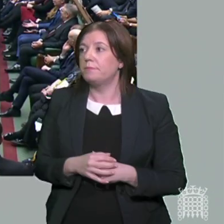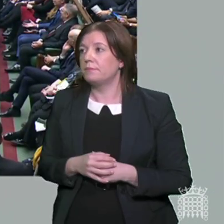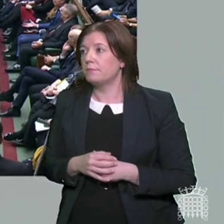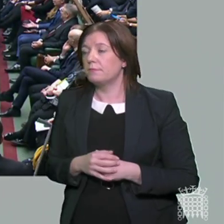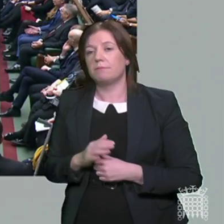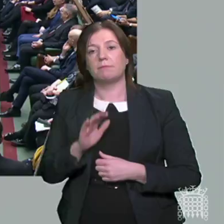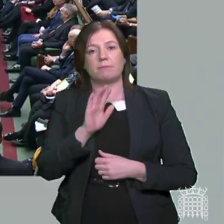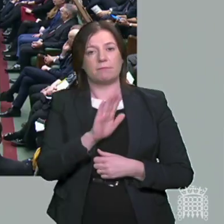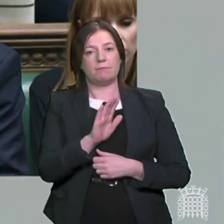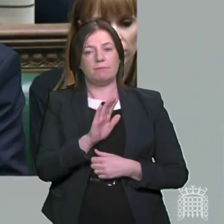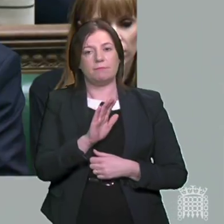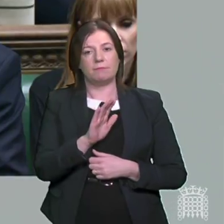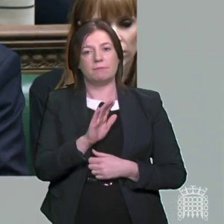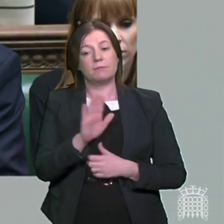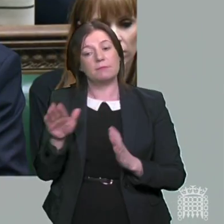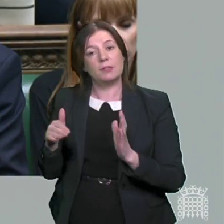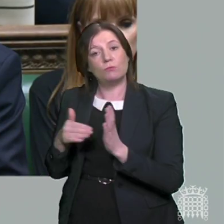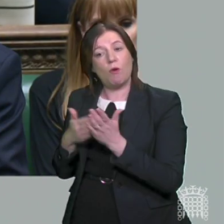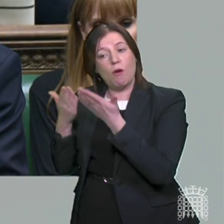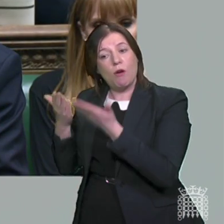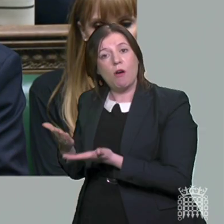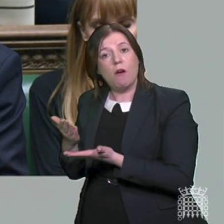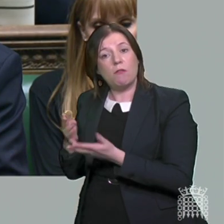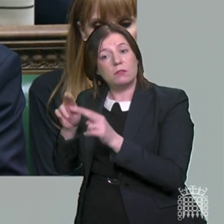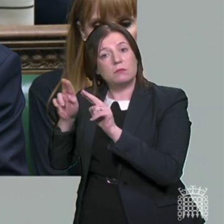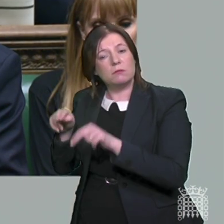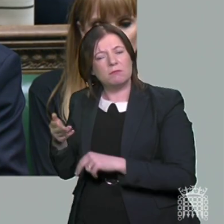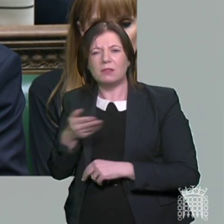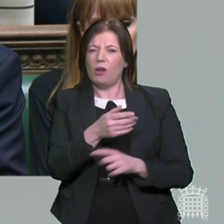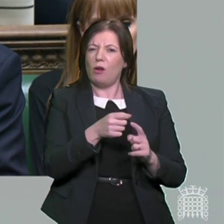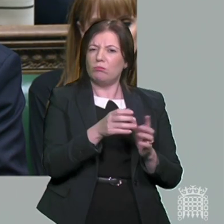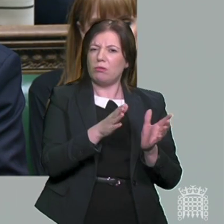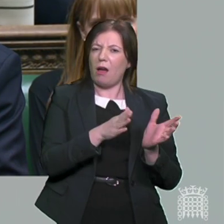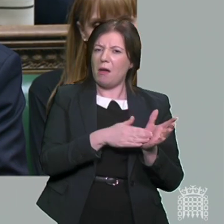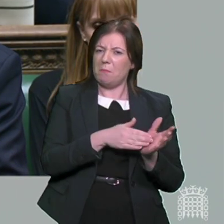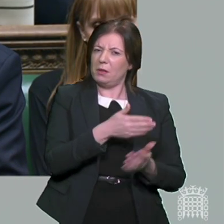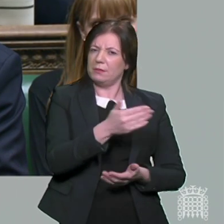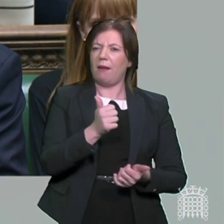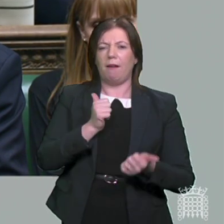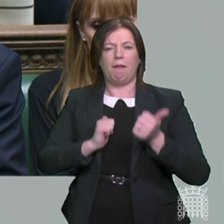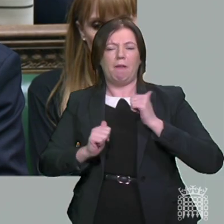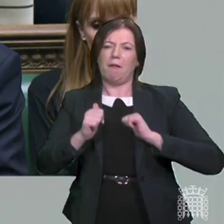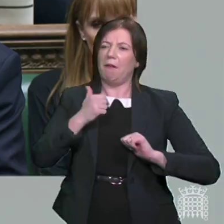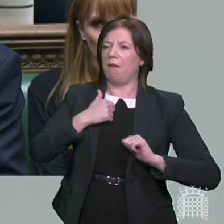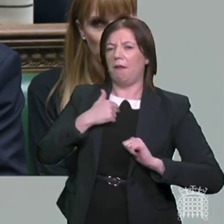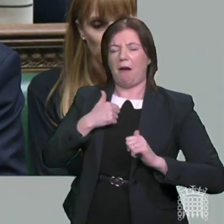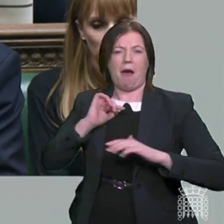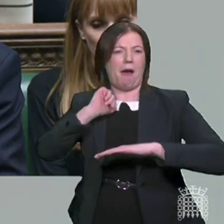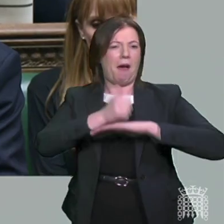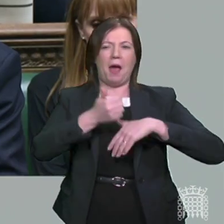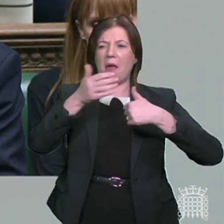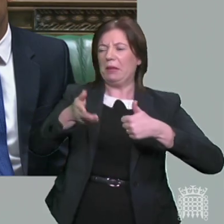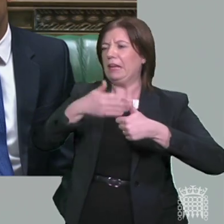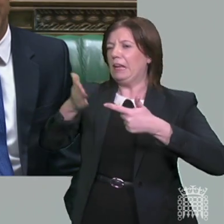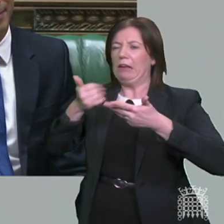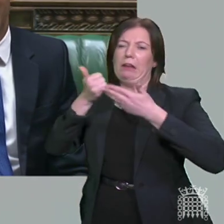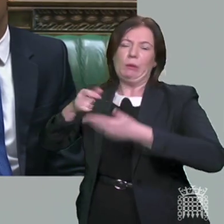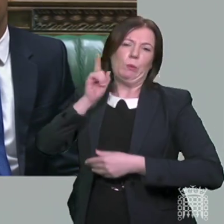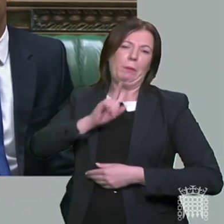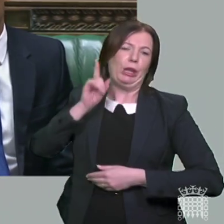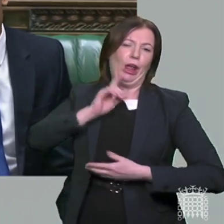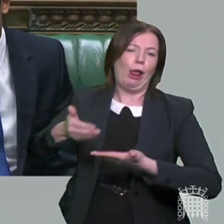In the light of the case of Zara, I really do not think the Prime Minister should be boasting about the protection he is putting in place for women.